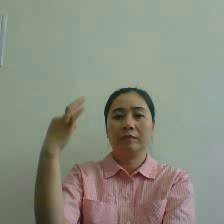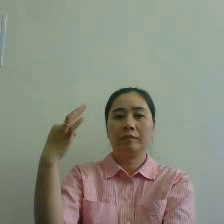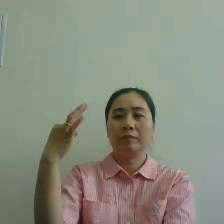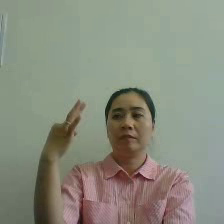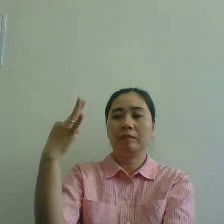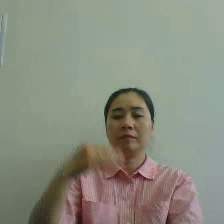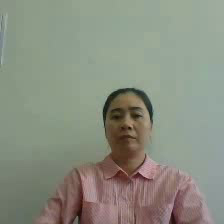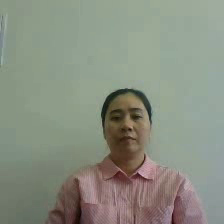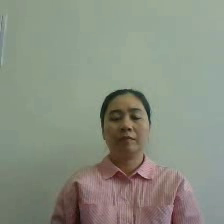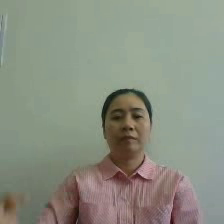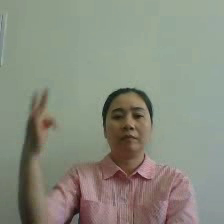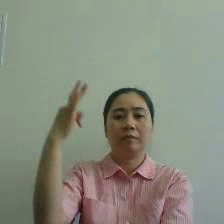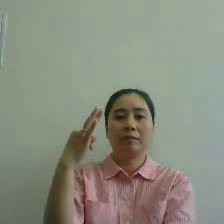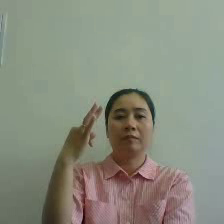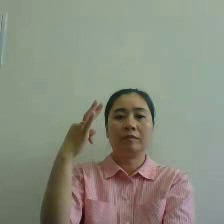Trưa